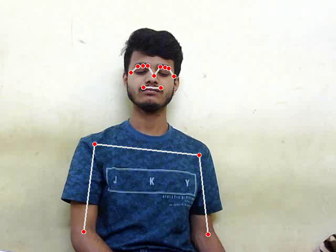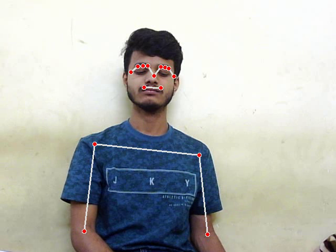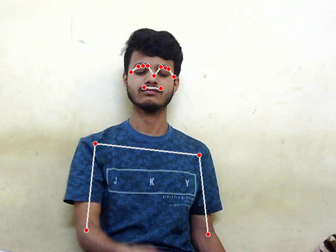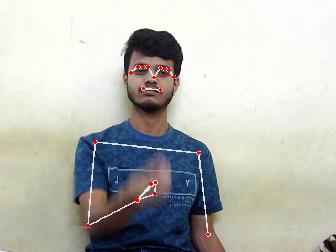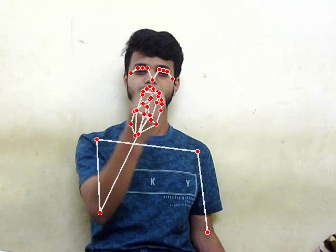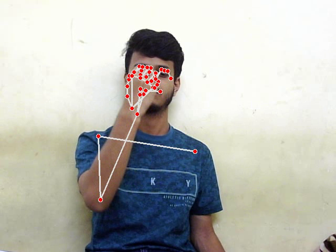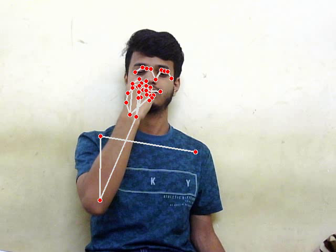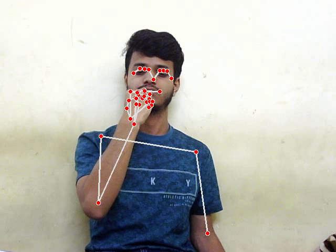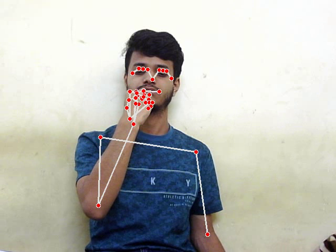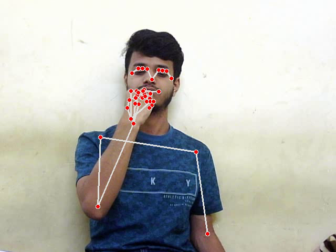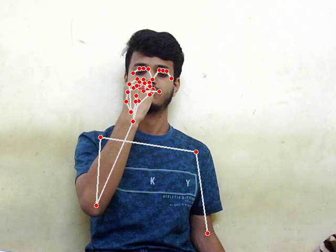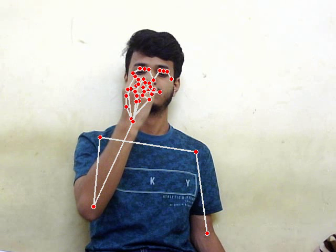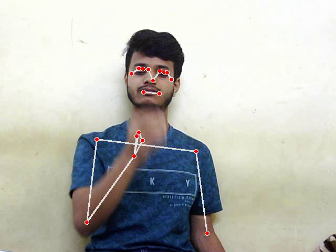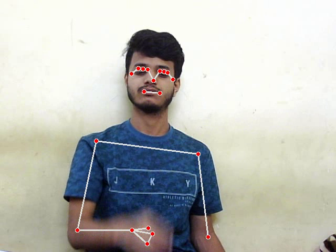eat